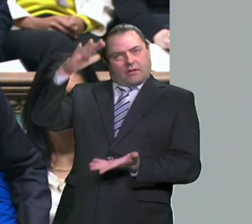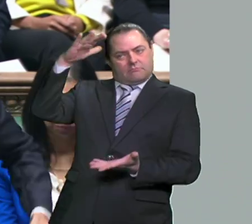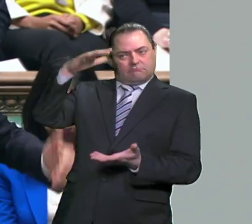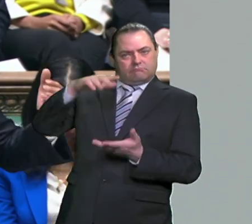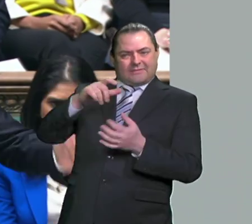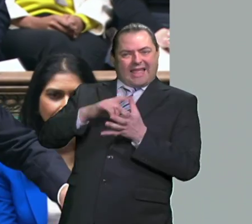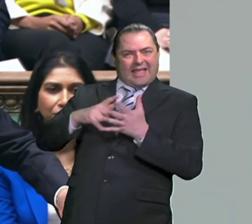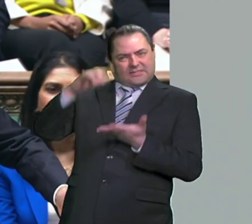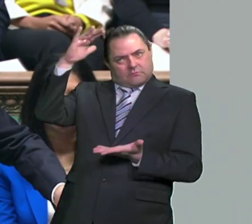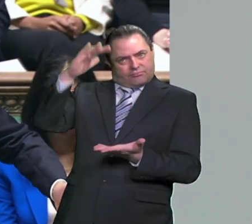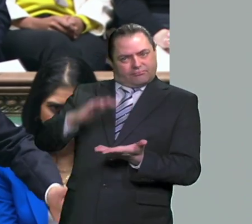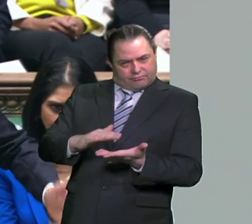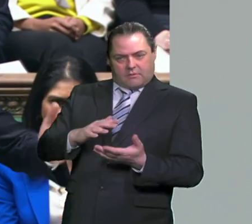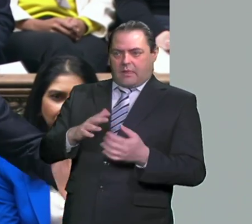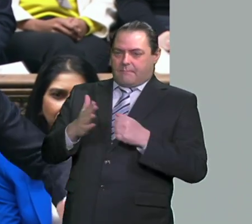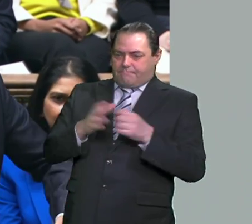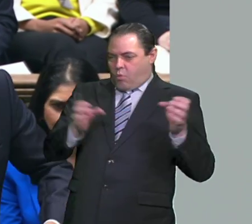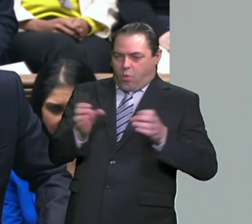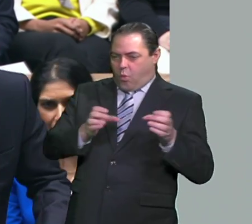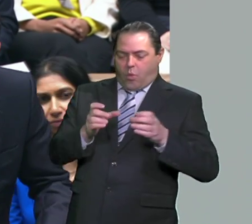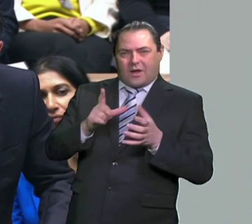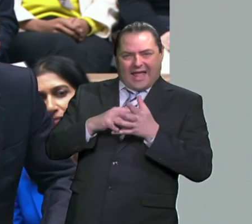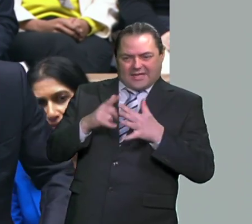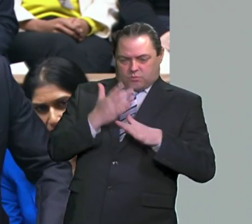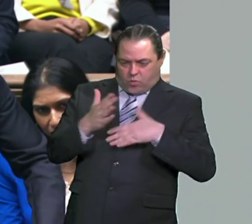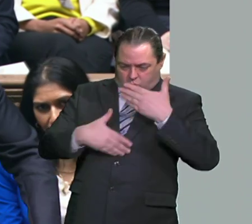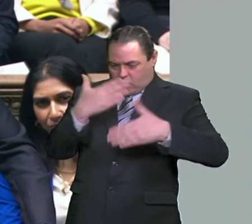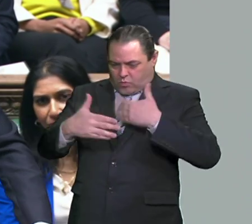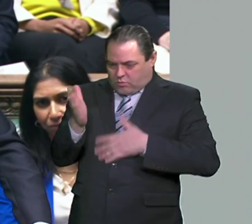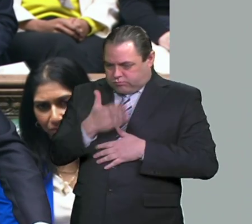We are hiring more caseworkers and we are increasing their productivity.